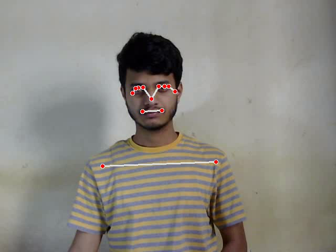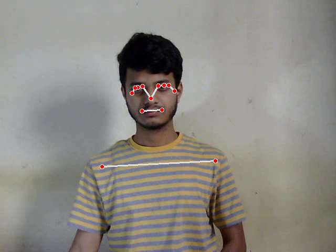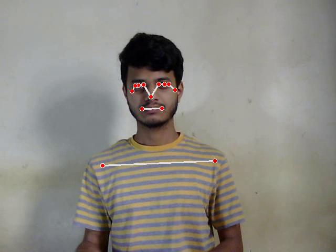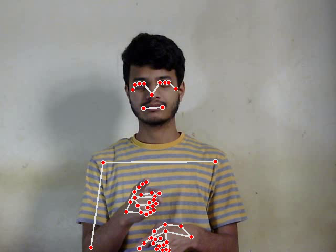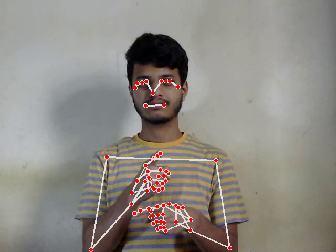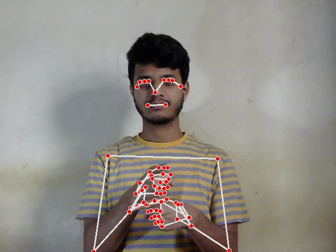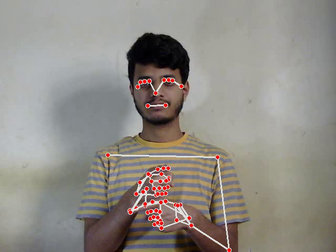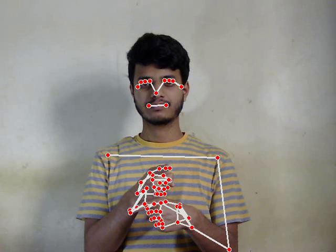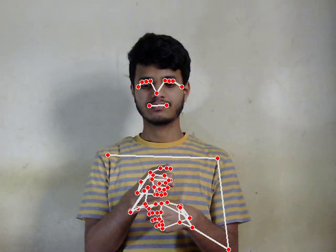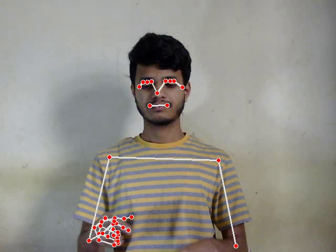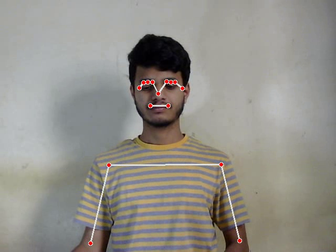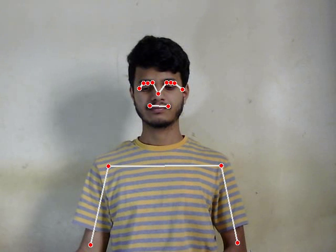right